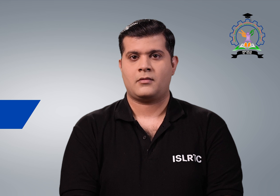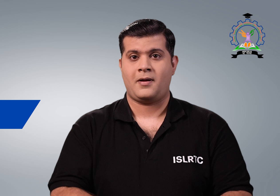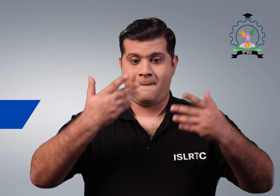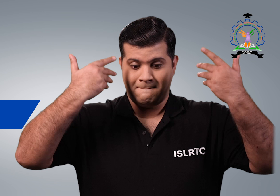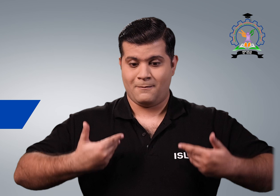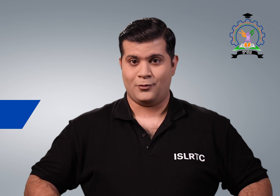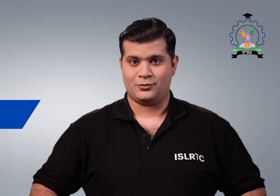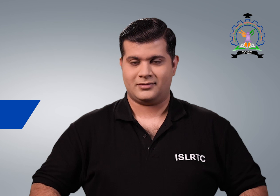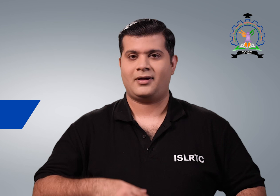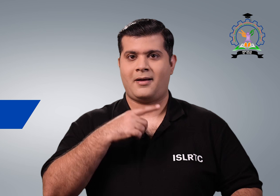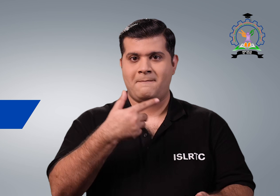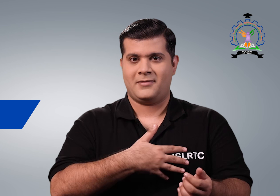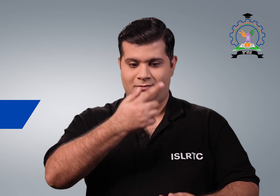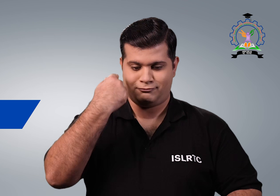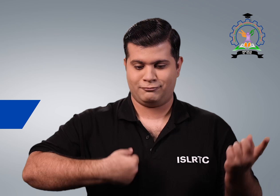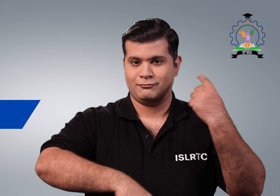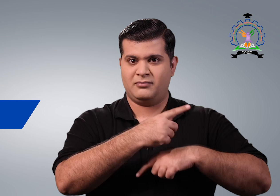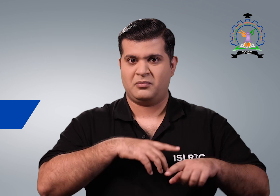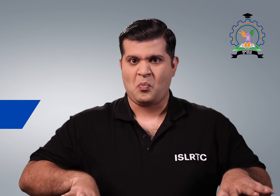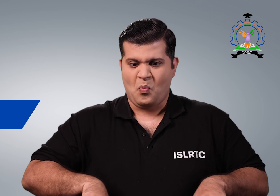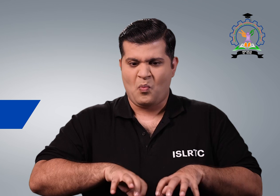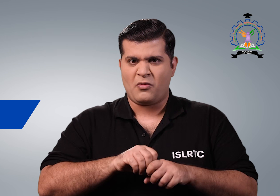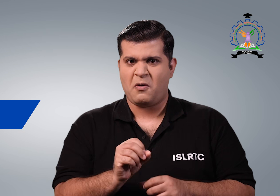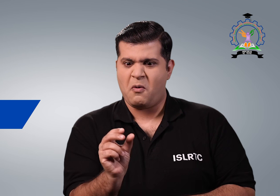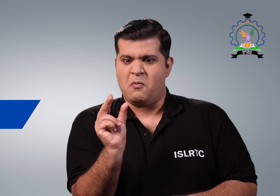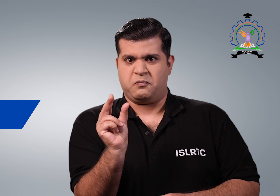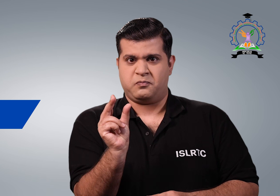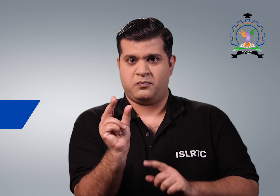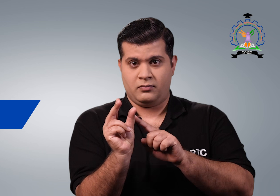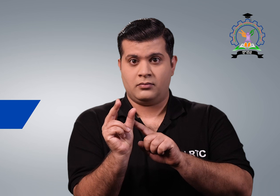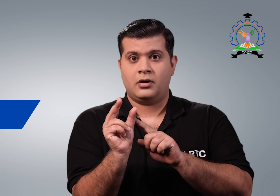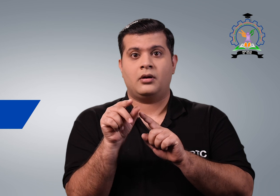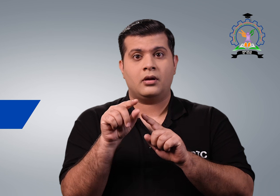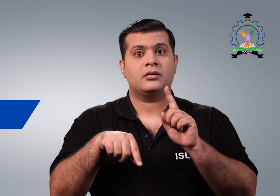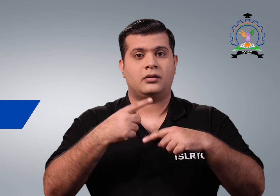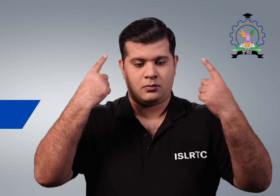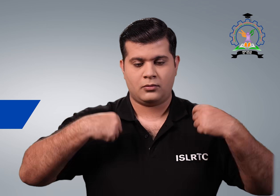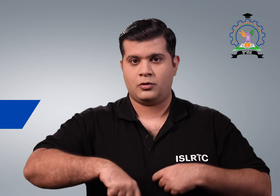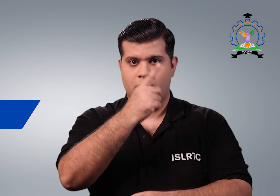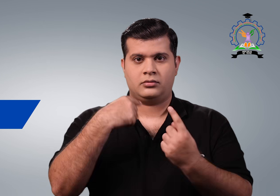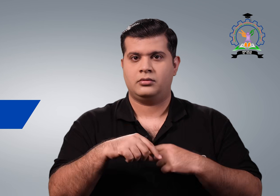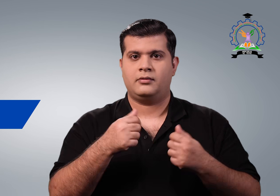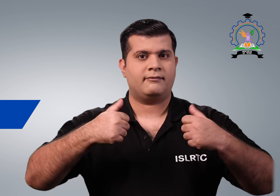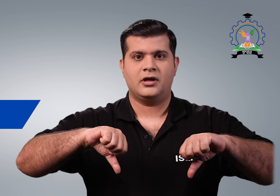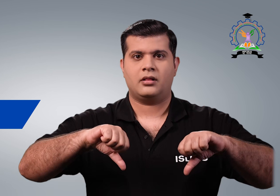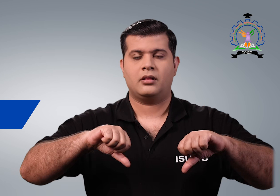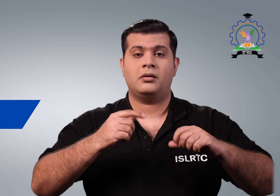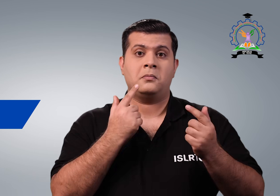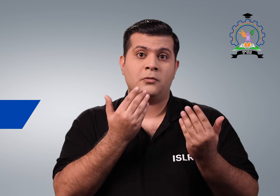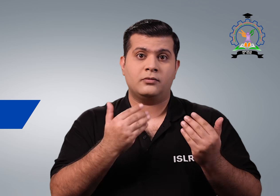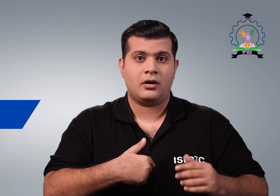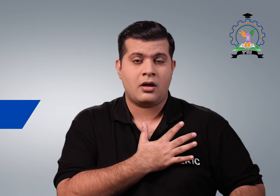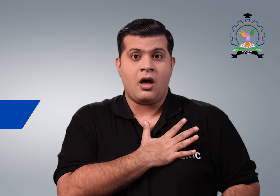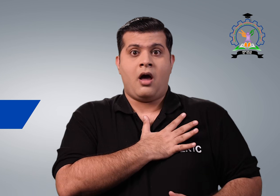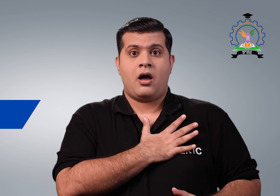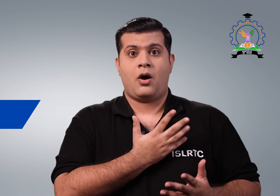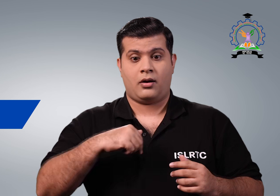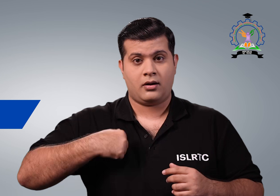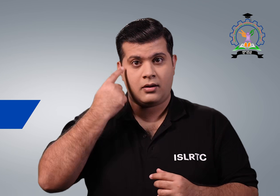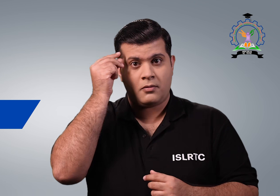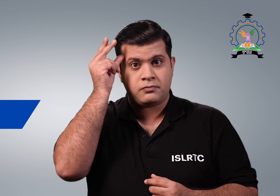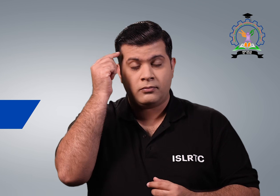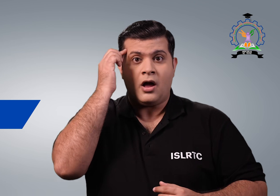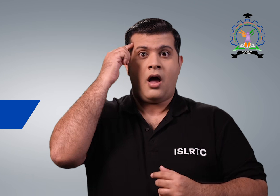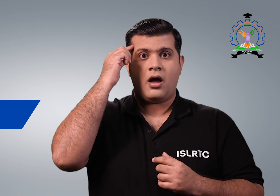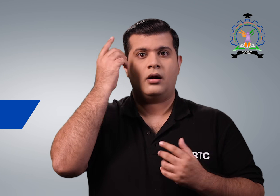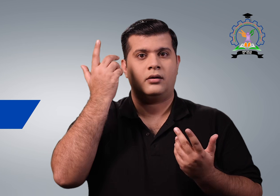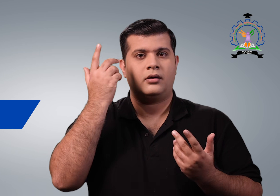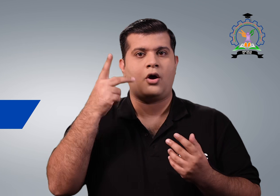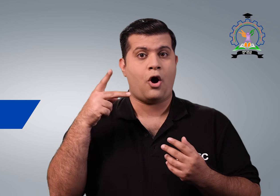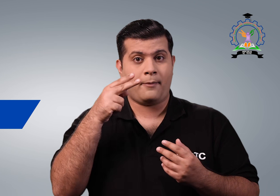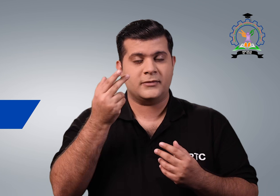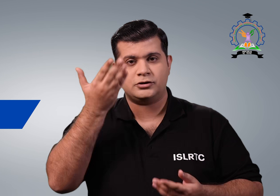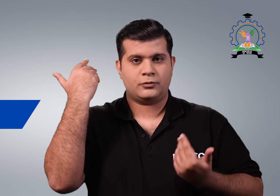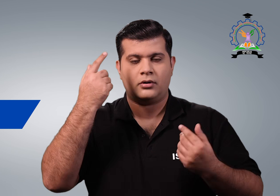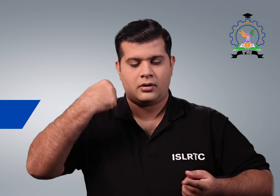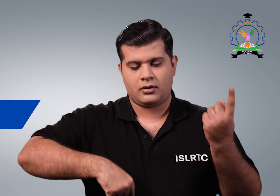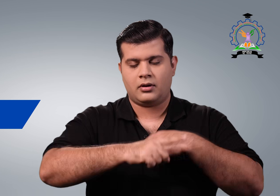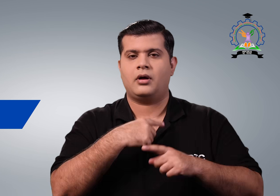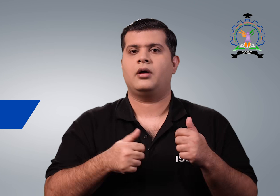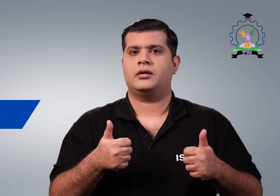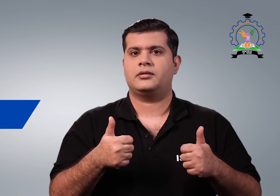It is when the blood flowing in the body thickens and forms a lump. Blood clot can restrict the blood flow to the heart, causing heart attack or to the brain, causing stroke. To restore blood flow, the clot may need to be removed surgically.